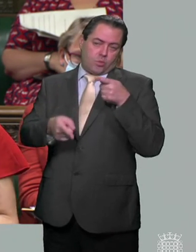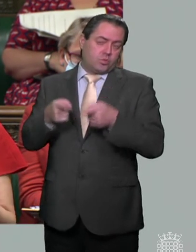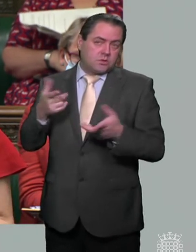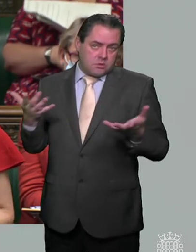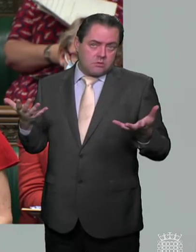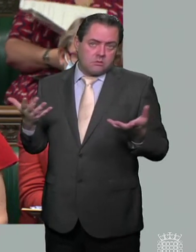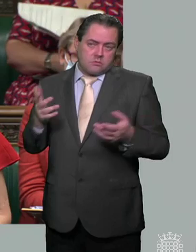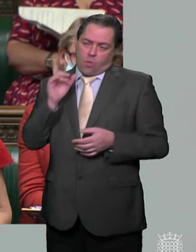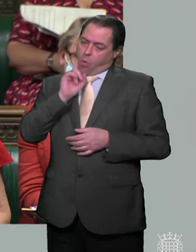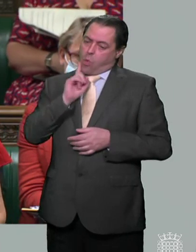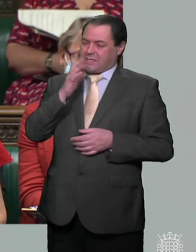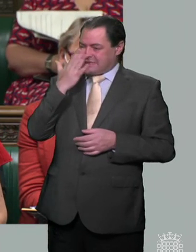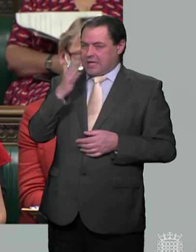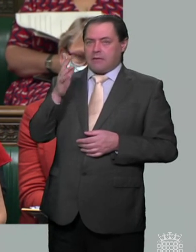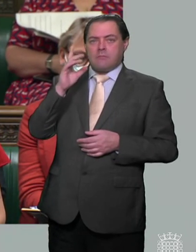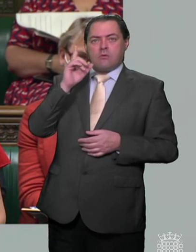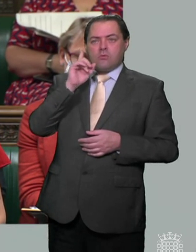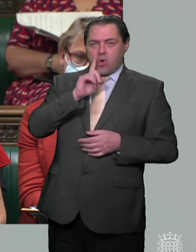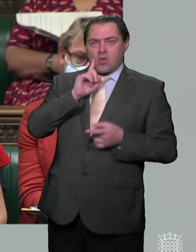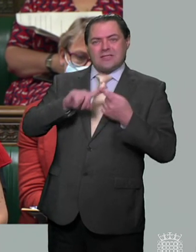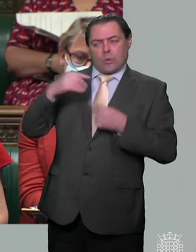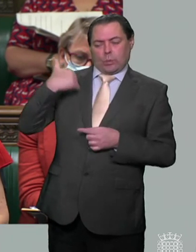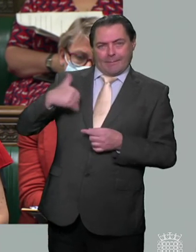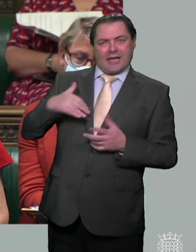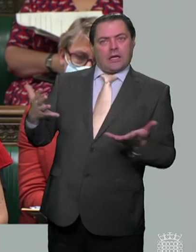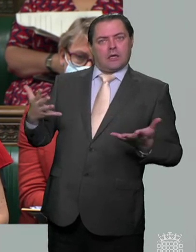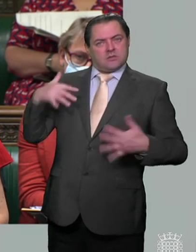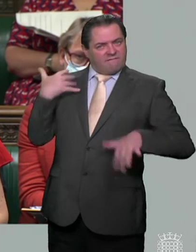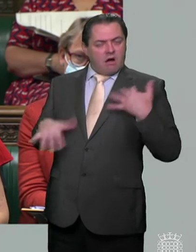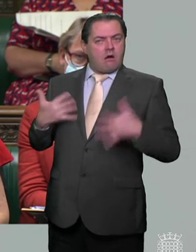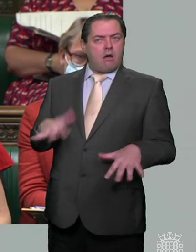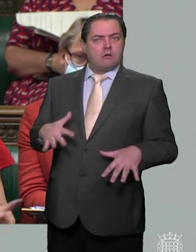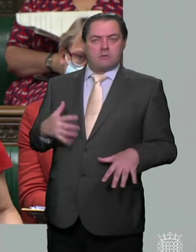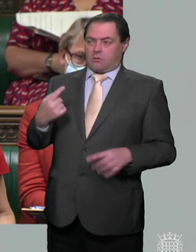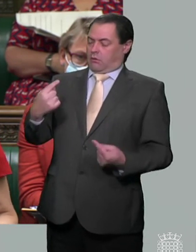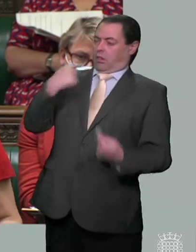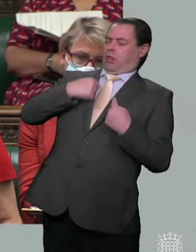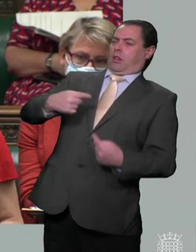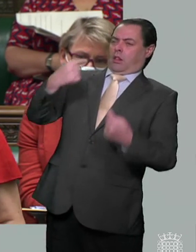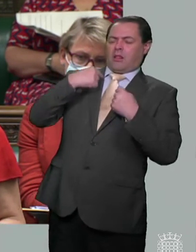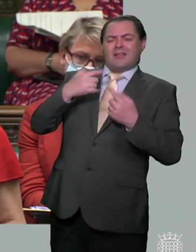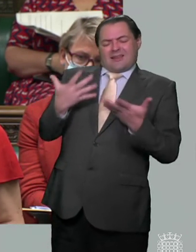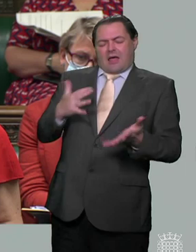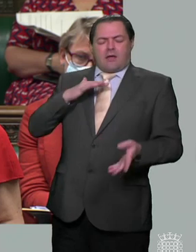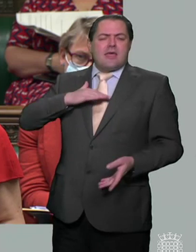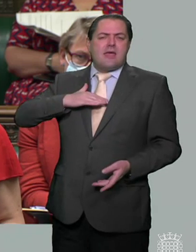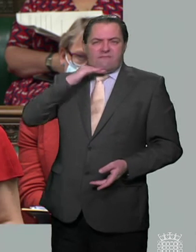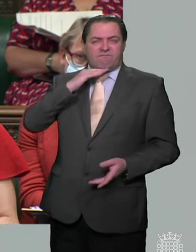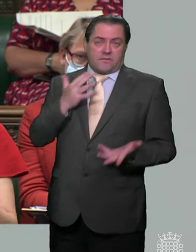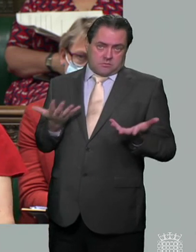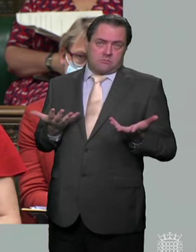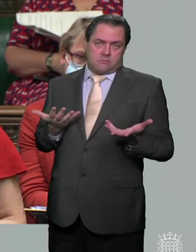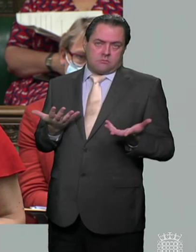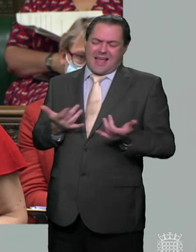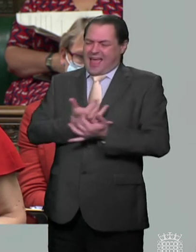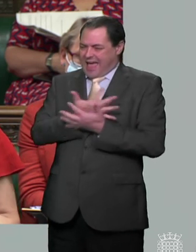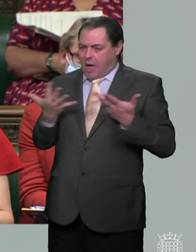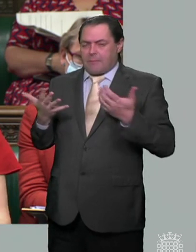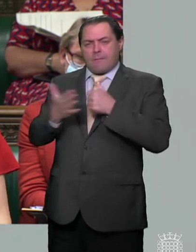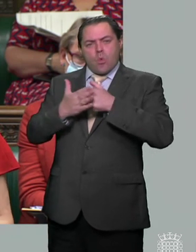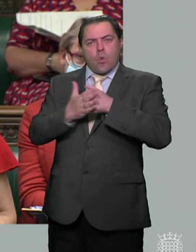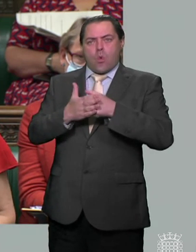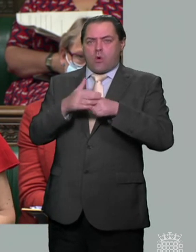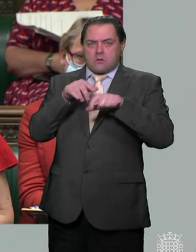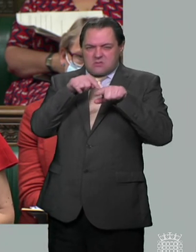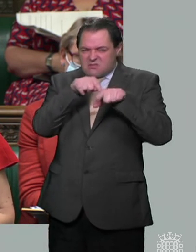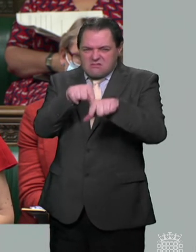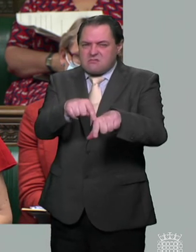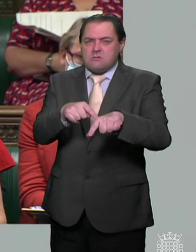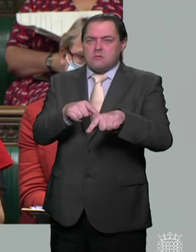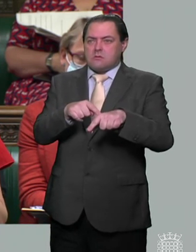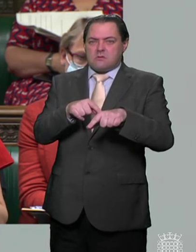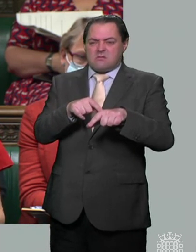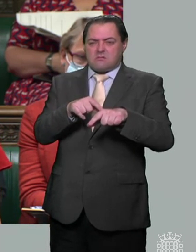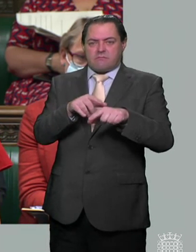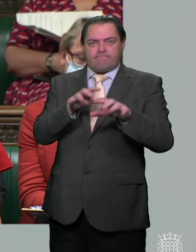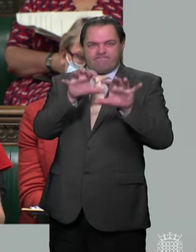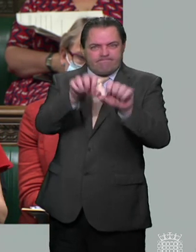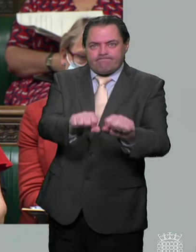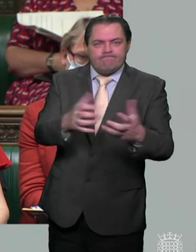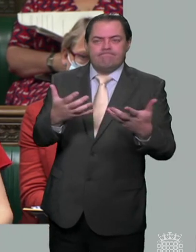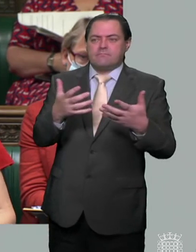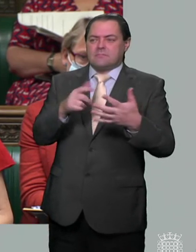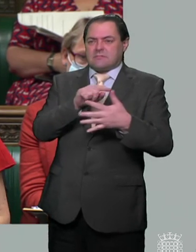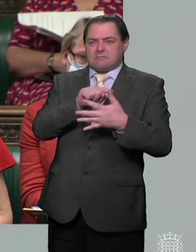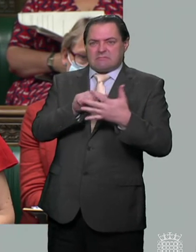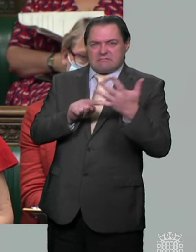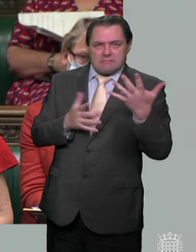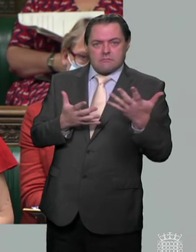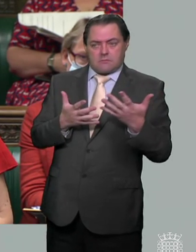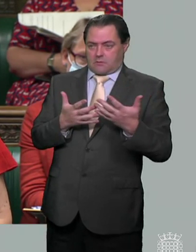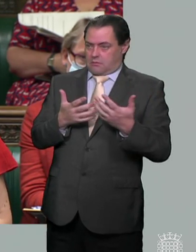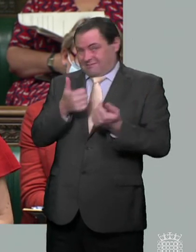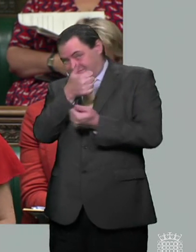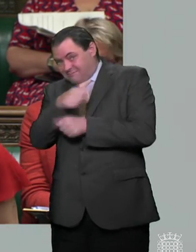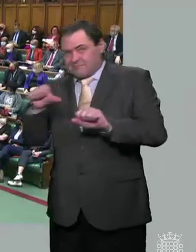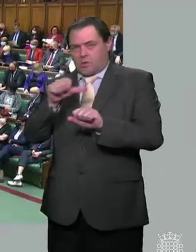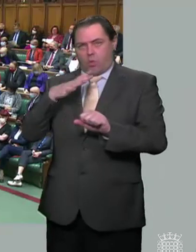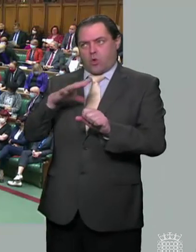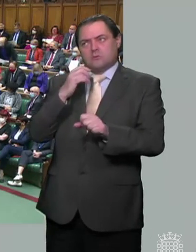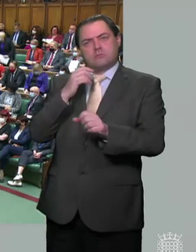Today they are making a stand and saying “Enough is enough.” How many more women and girls will be hunted or excluded before the Prime Minister himself finally makes a stand?